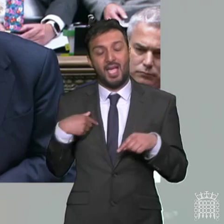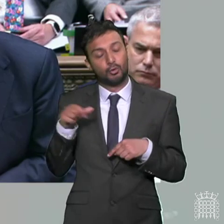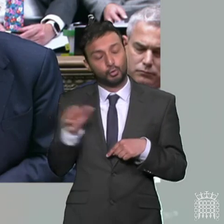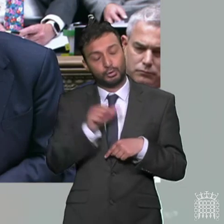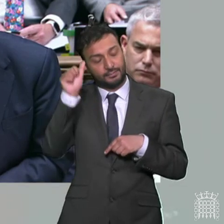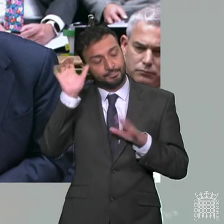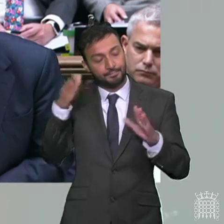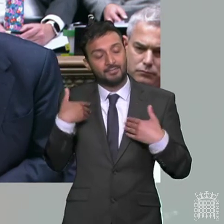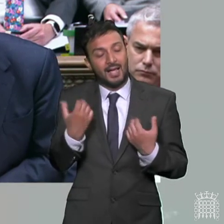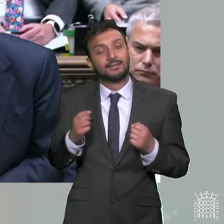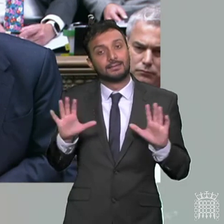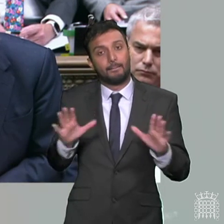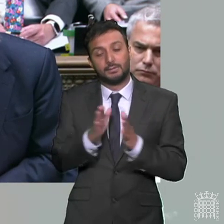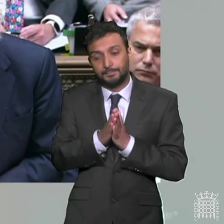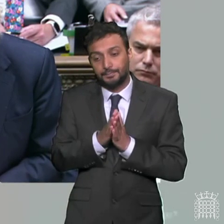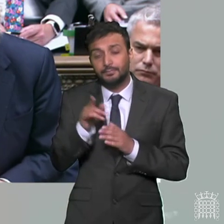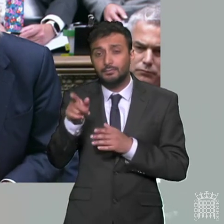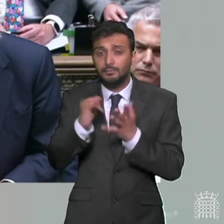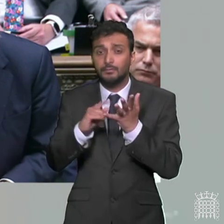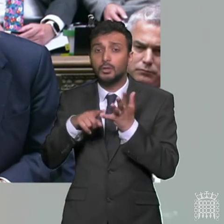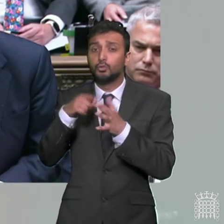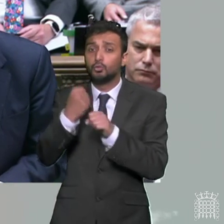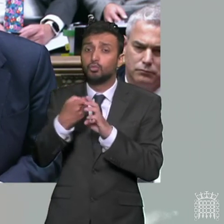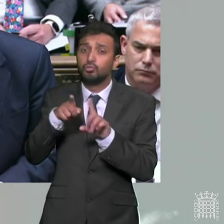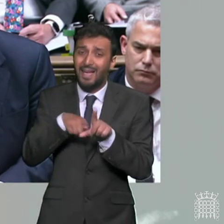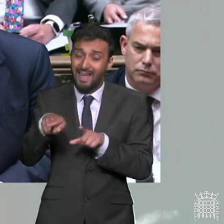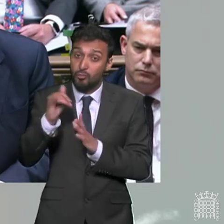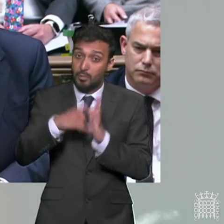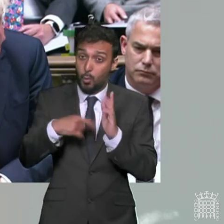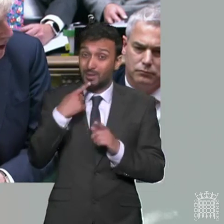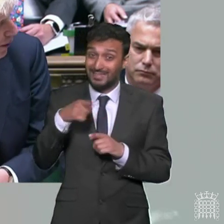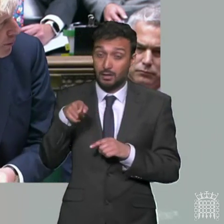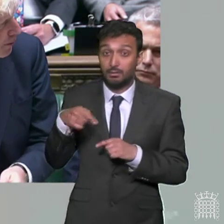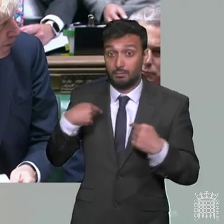Sue Gray’s report has emphasised that it is up to the political leadership in No.